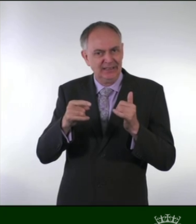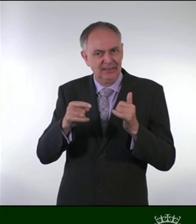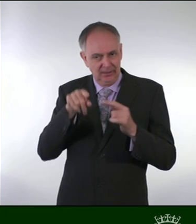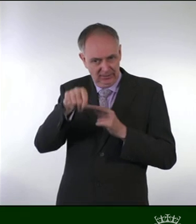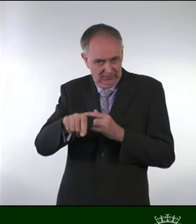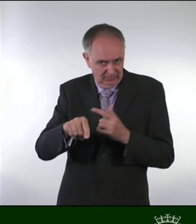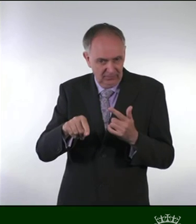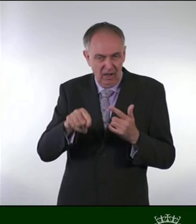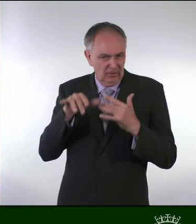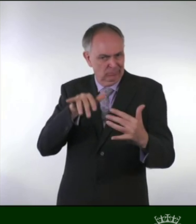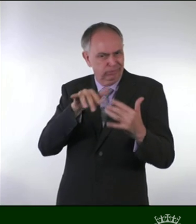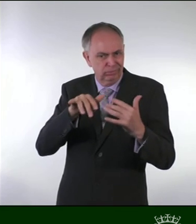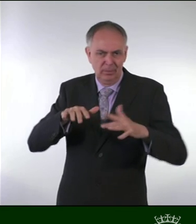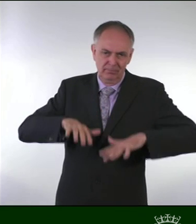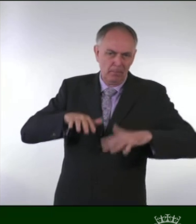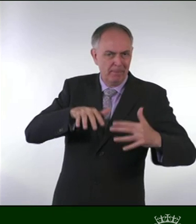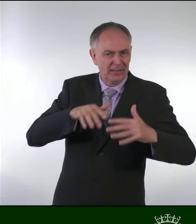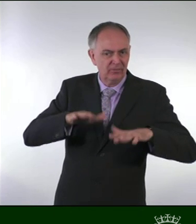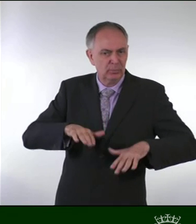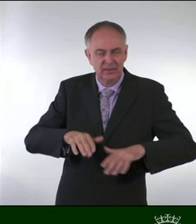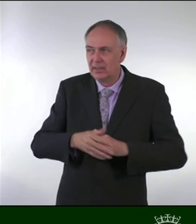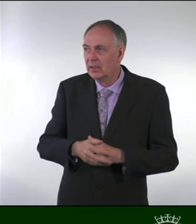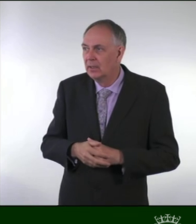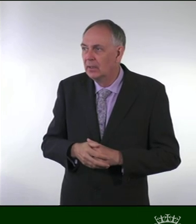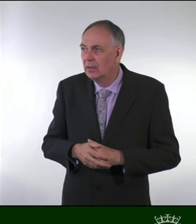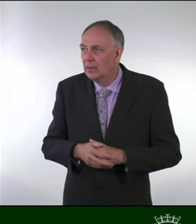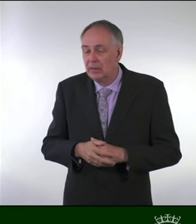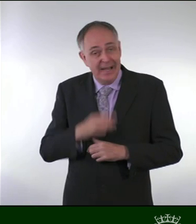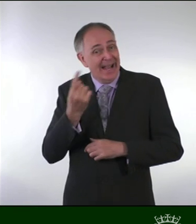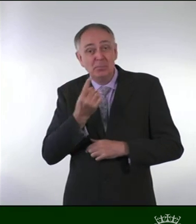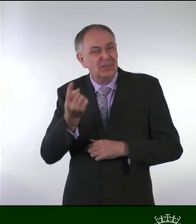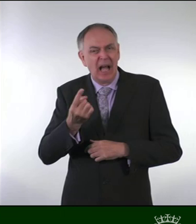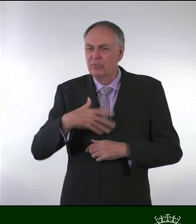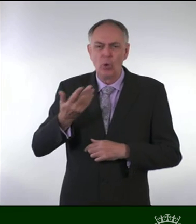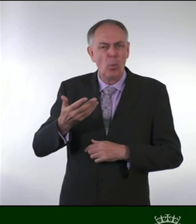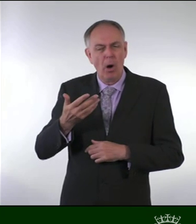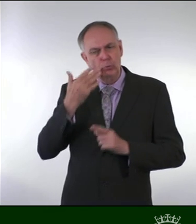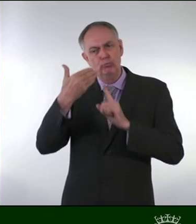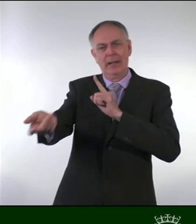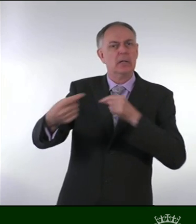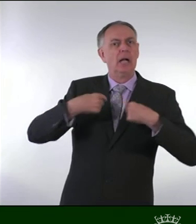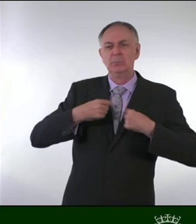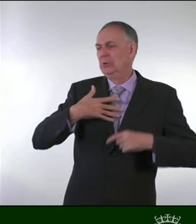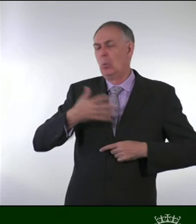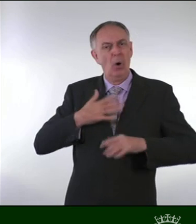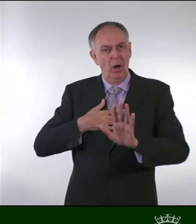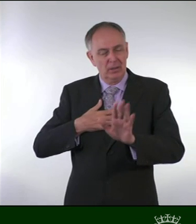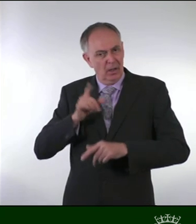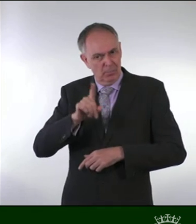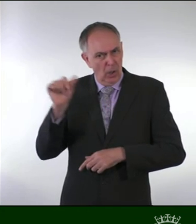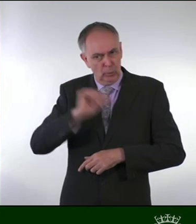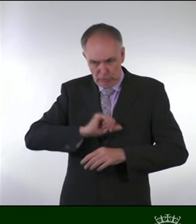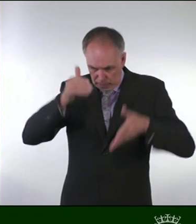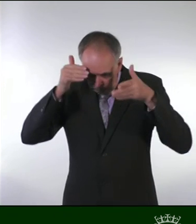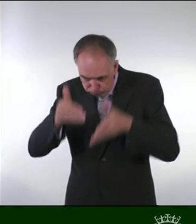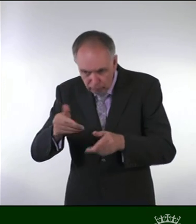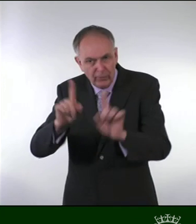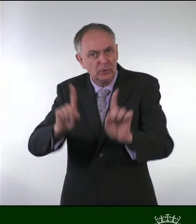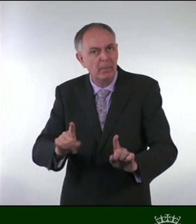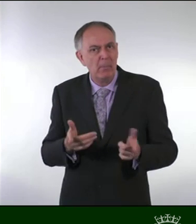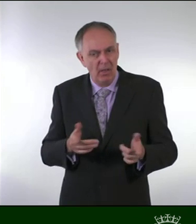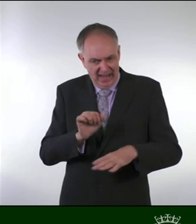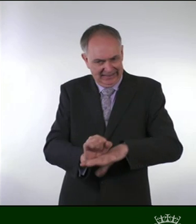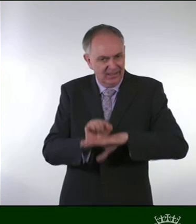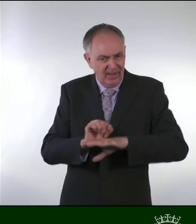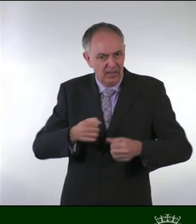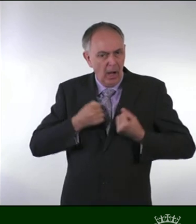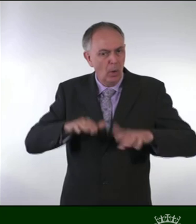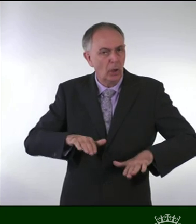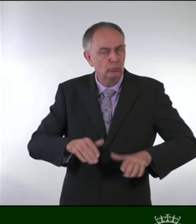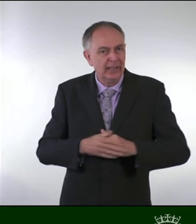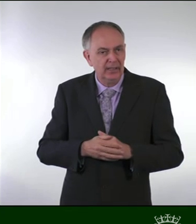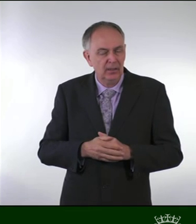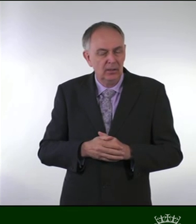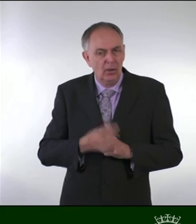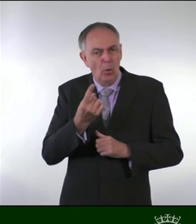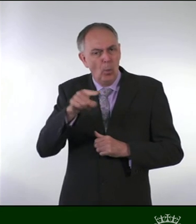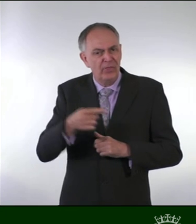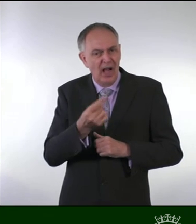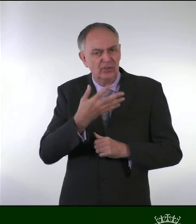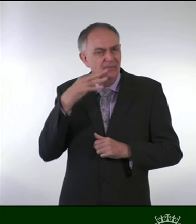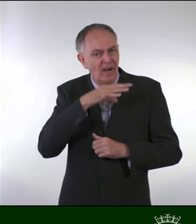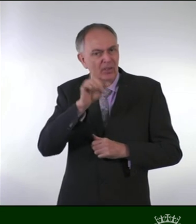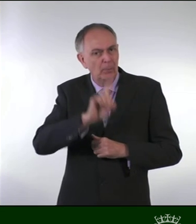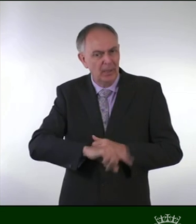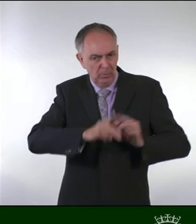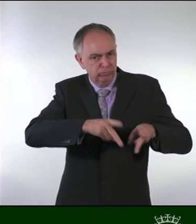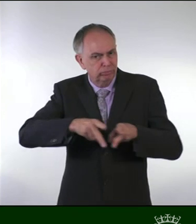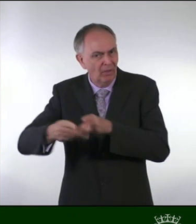In common with that golden generation, he will not seek any recognition for himself, but we ought to shine a spotlight on the sacrifice of those who defended freedom, and particularly the 1,500 from all Commands who fell.